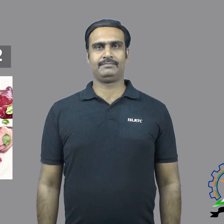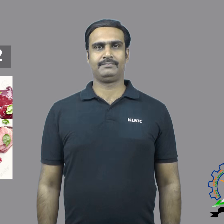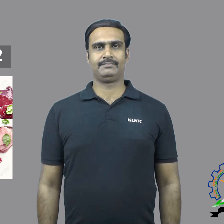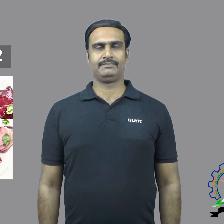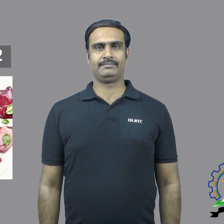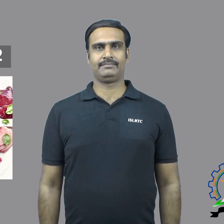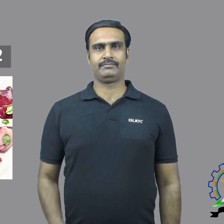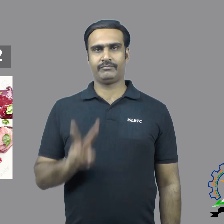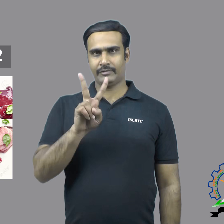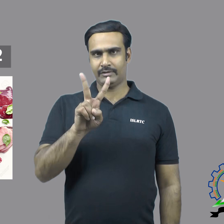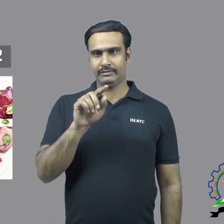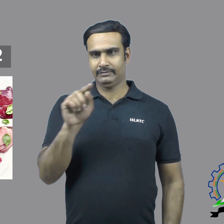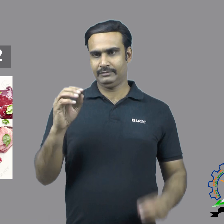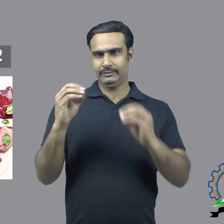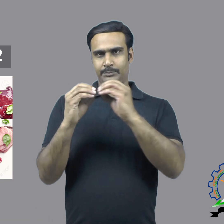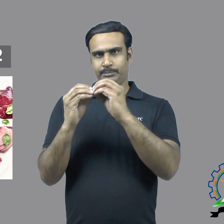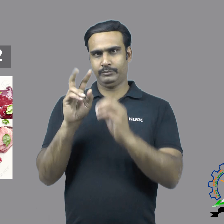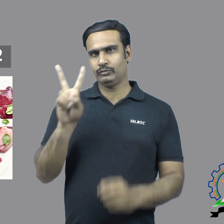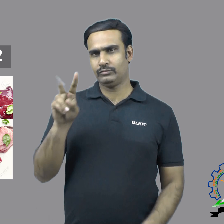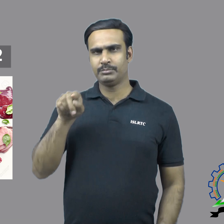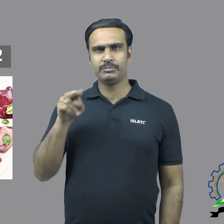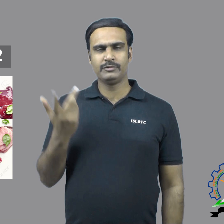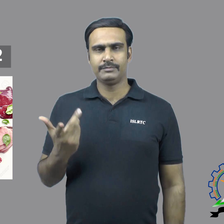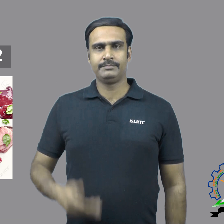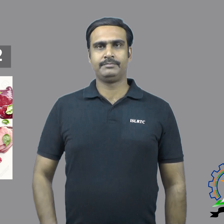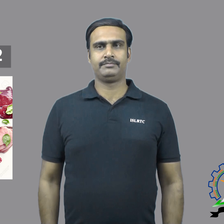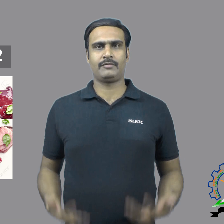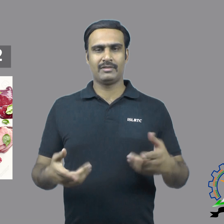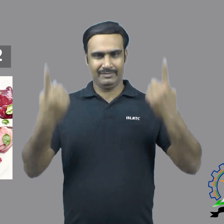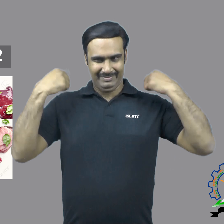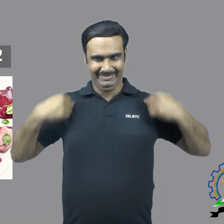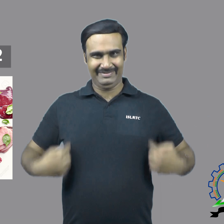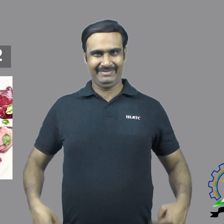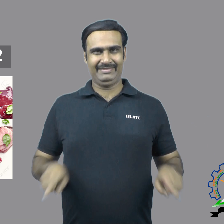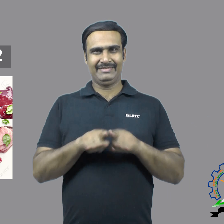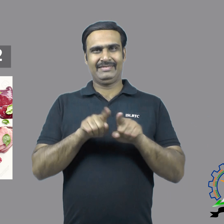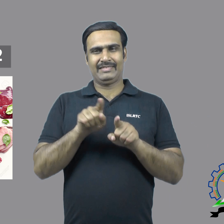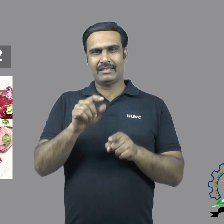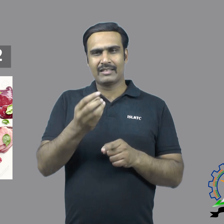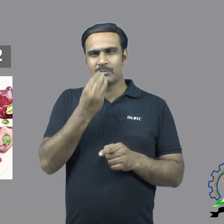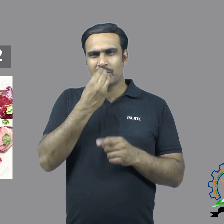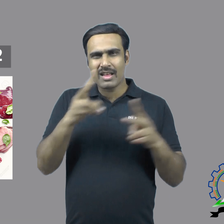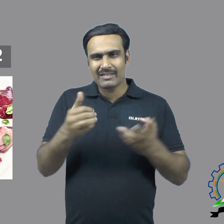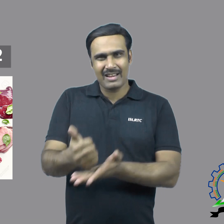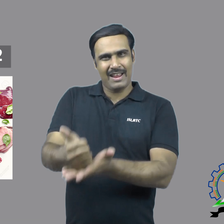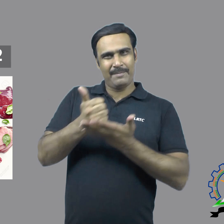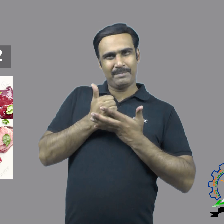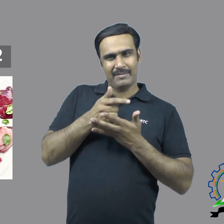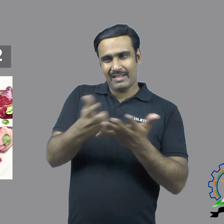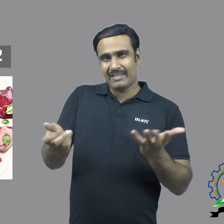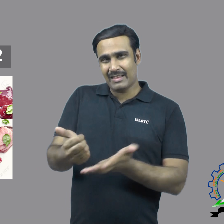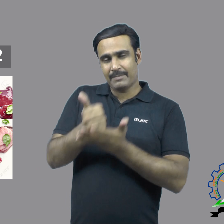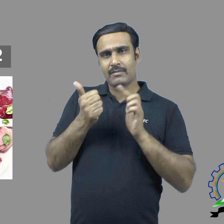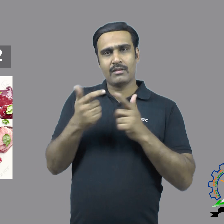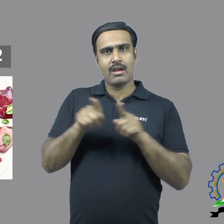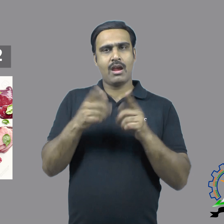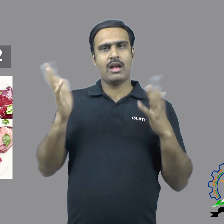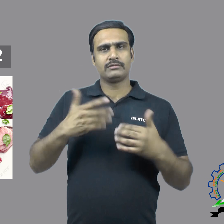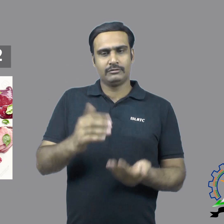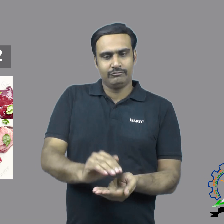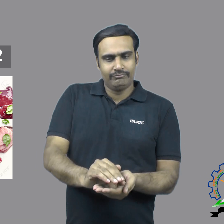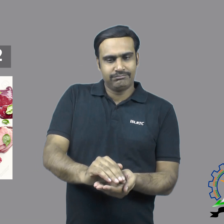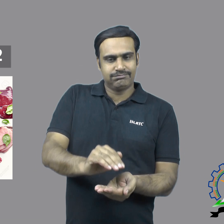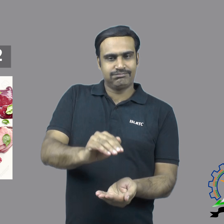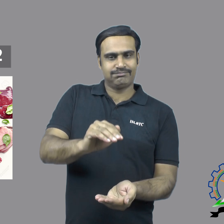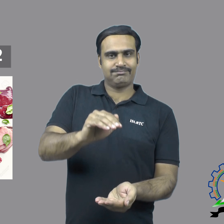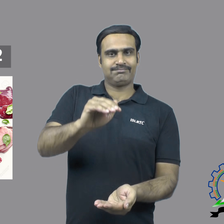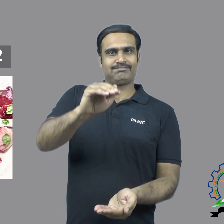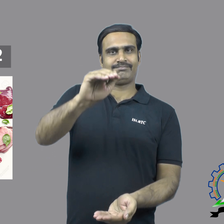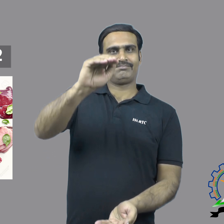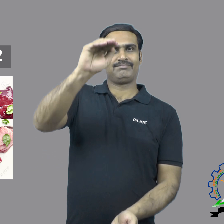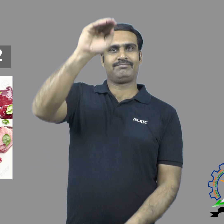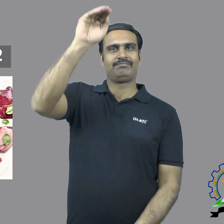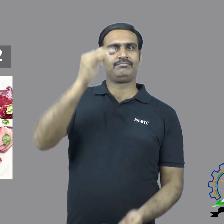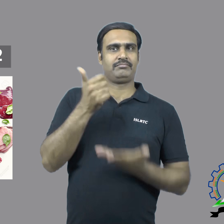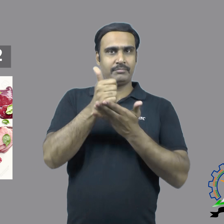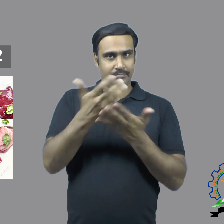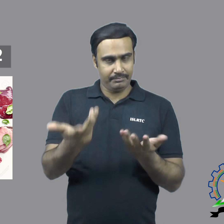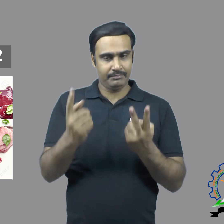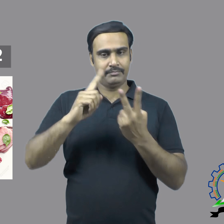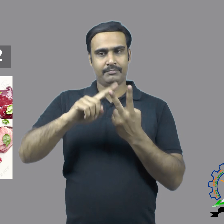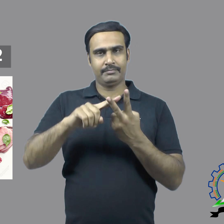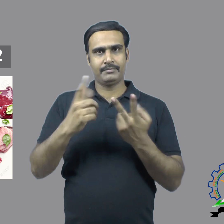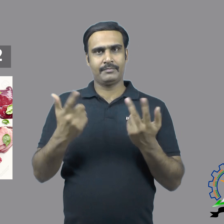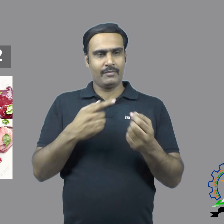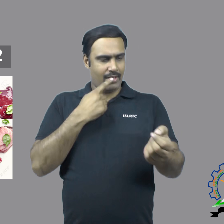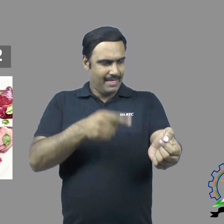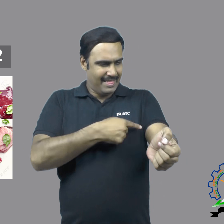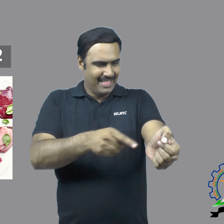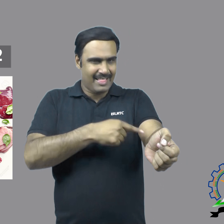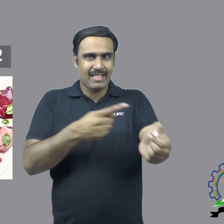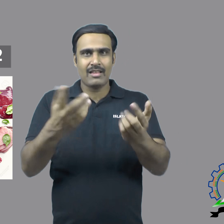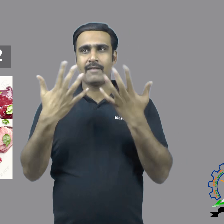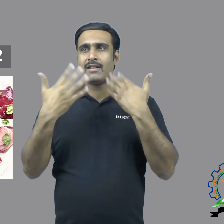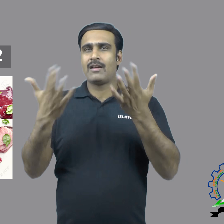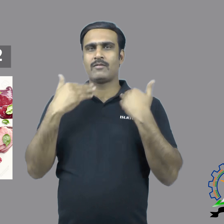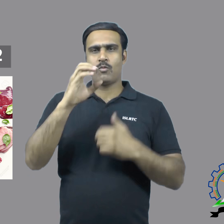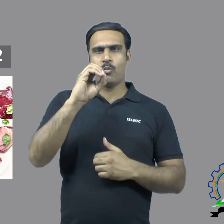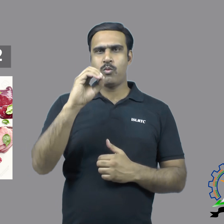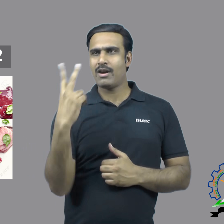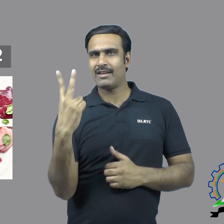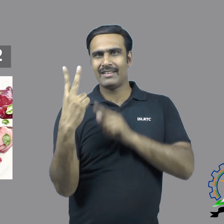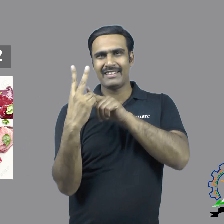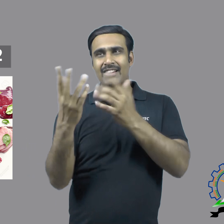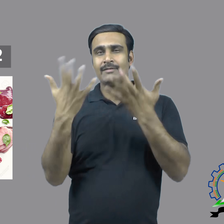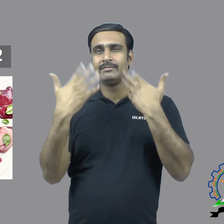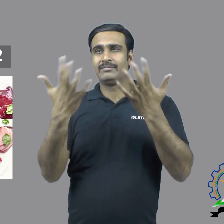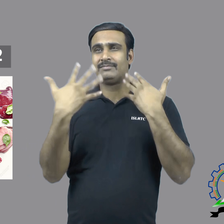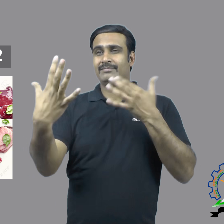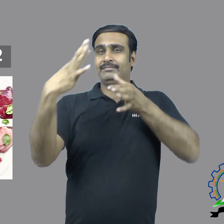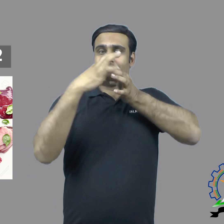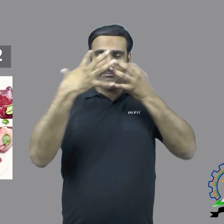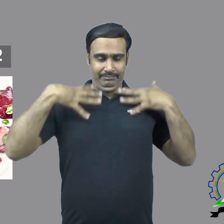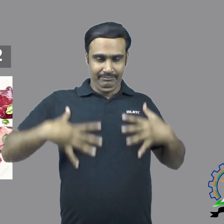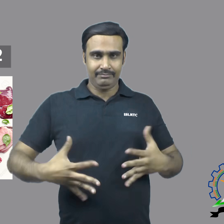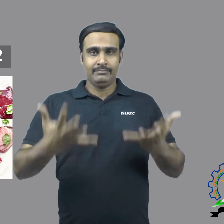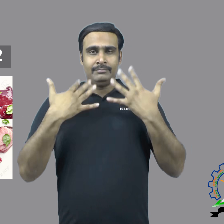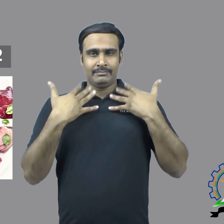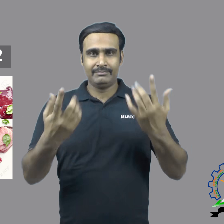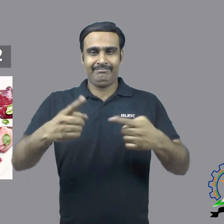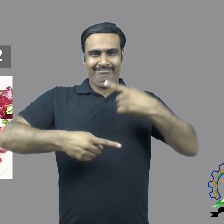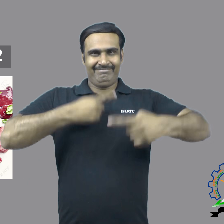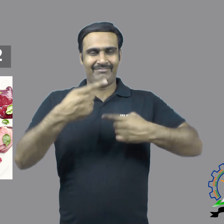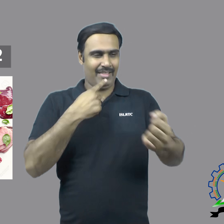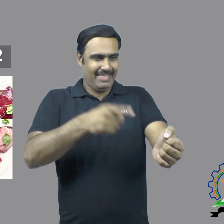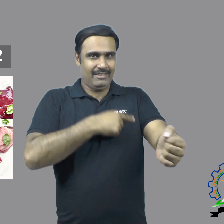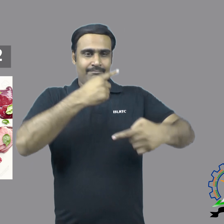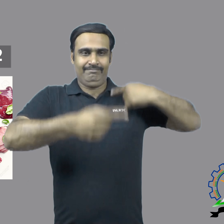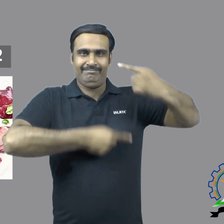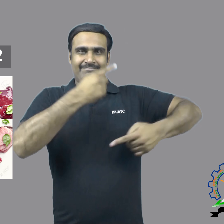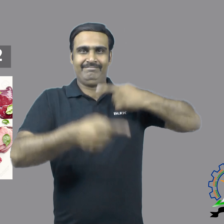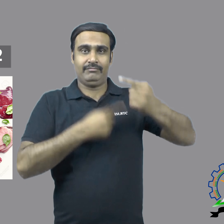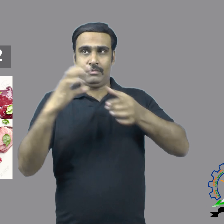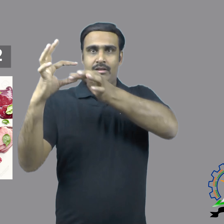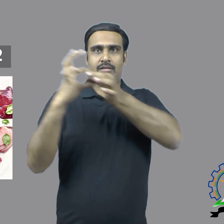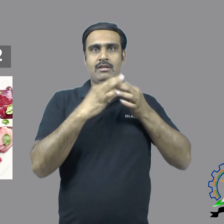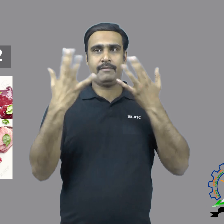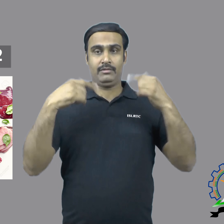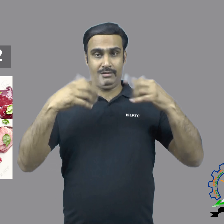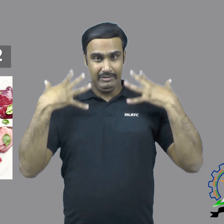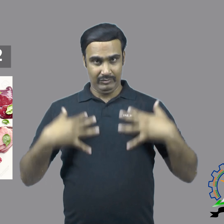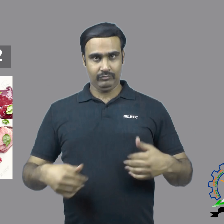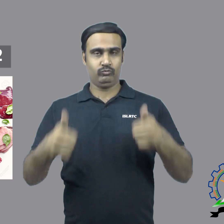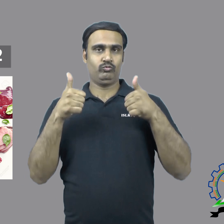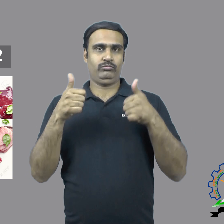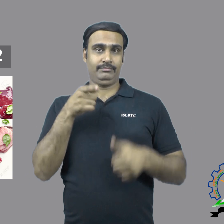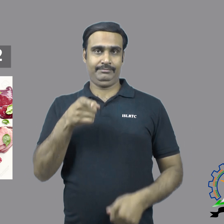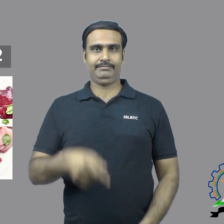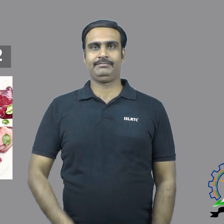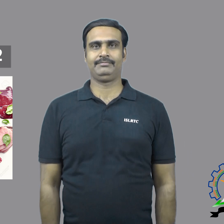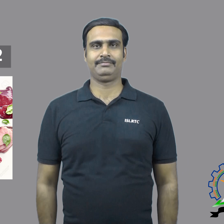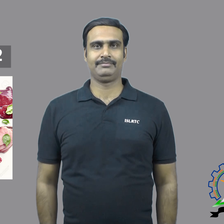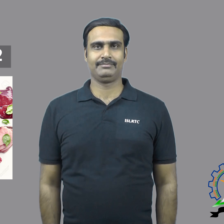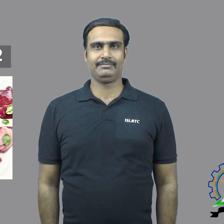Vitamin B2